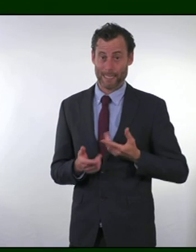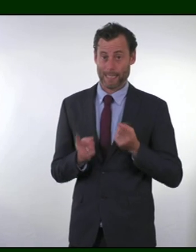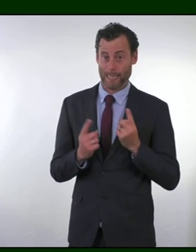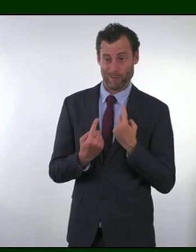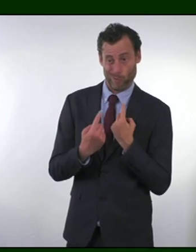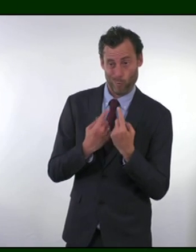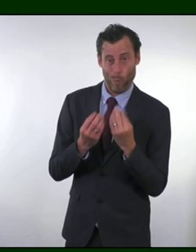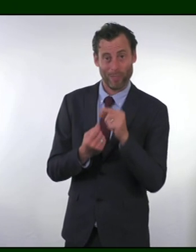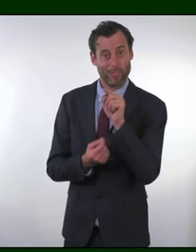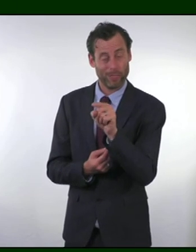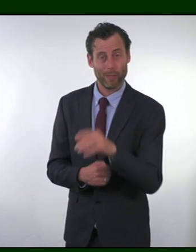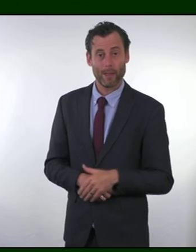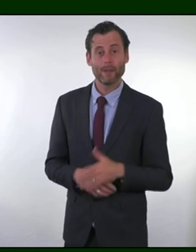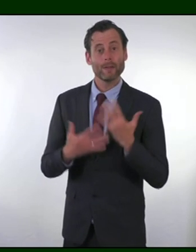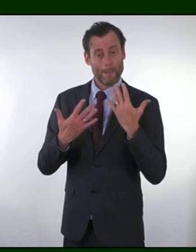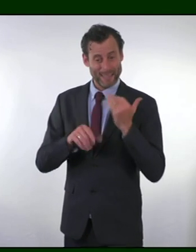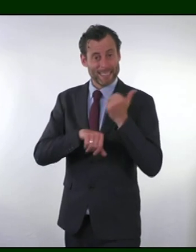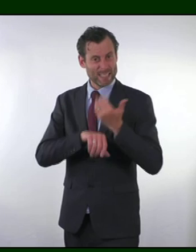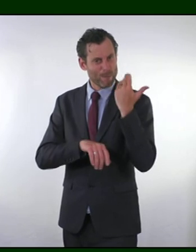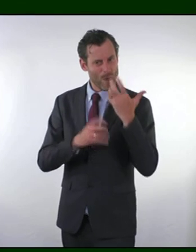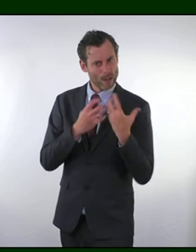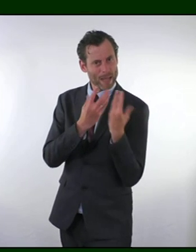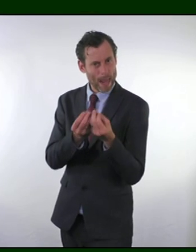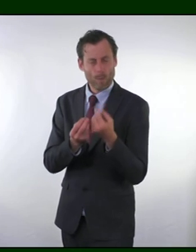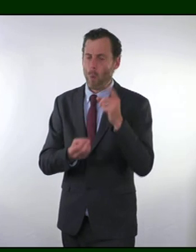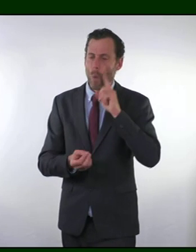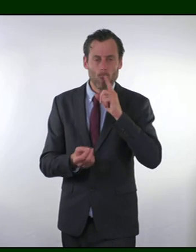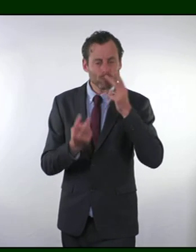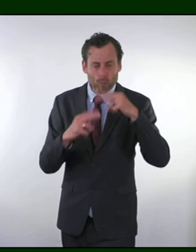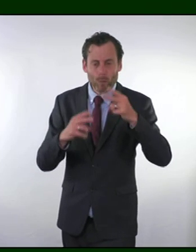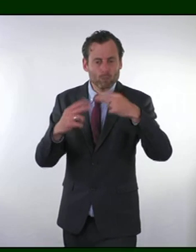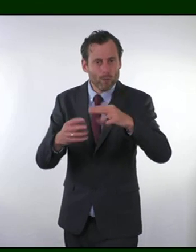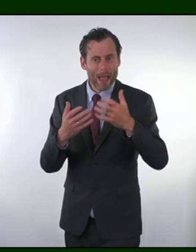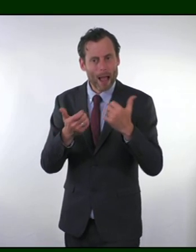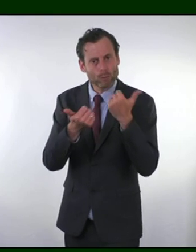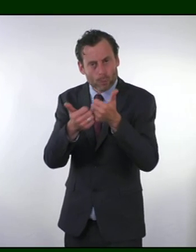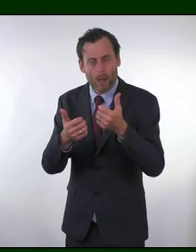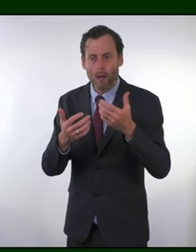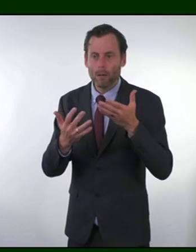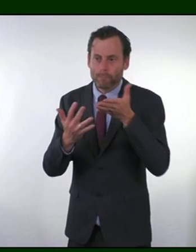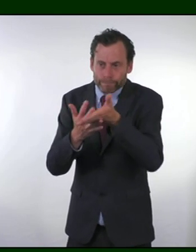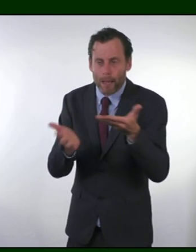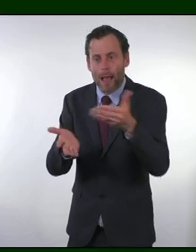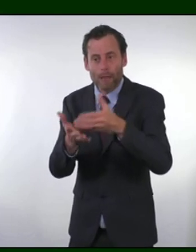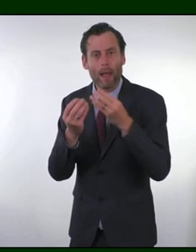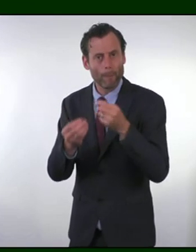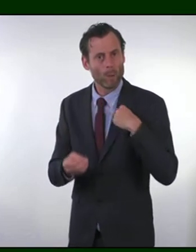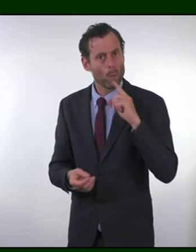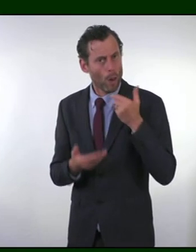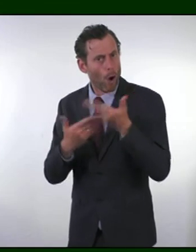Mechanisms have been put in place before. Again, we keep all these things under review, and if we need to make more interventions in future, of course we will.